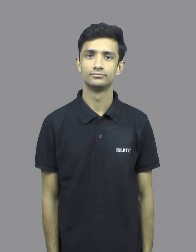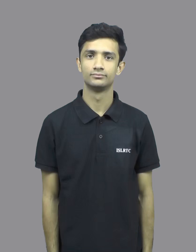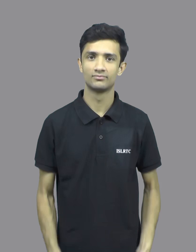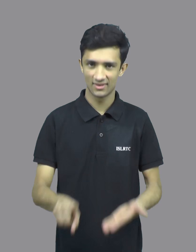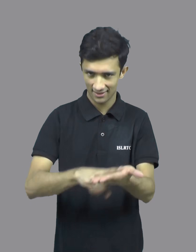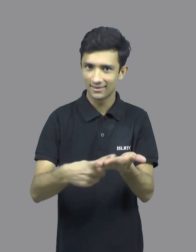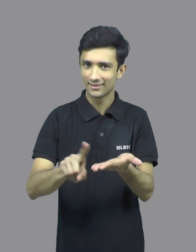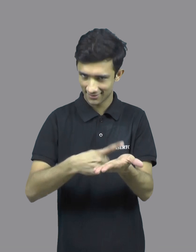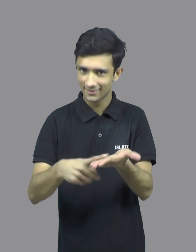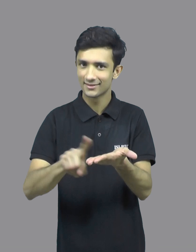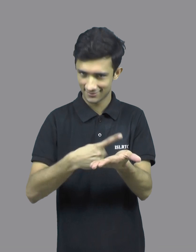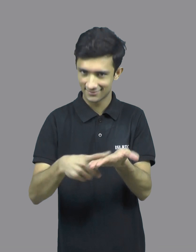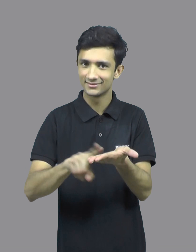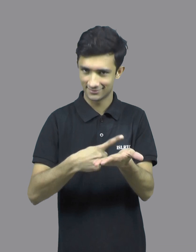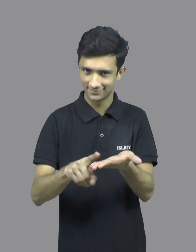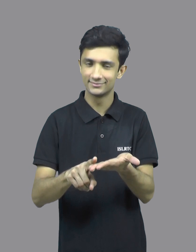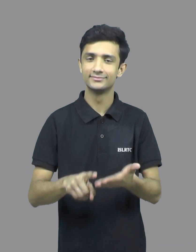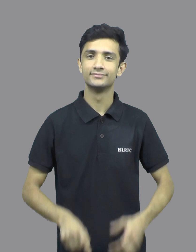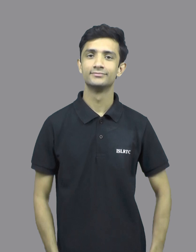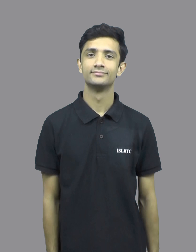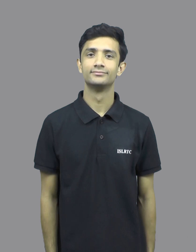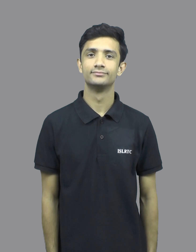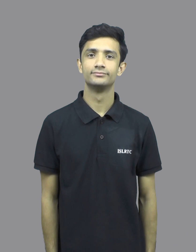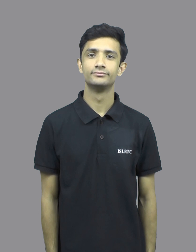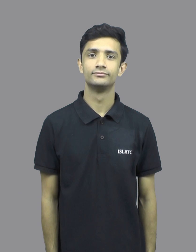Butter up Flatter